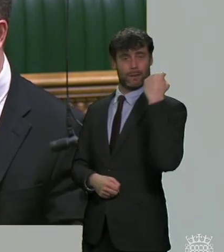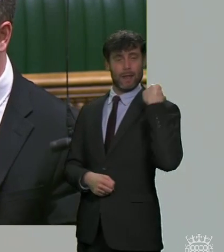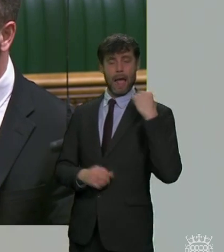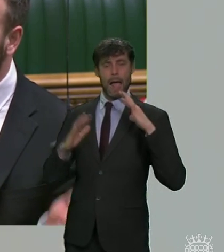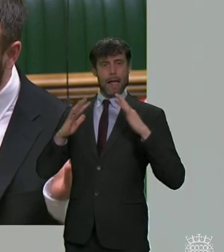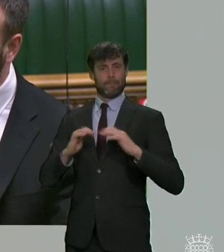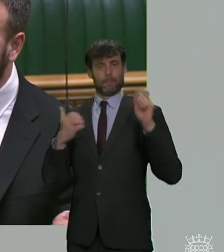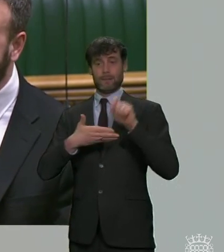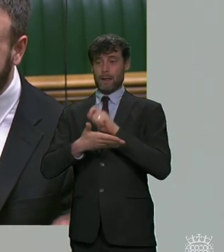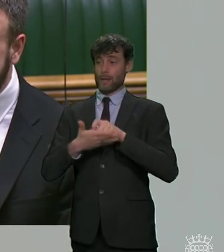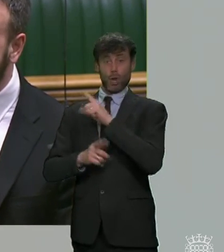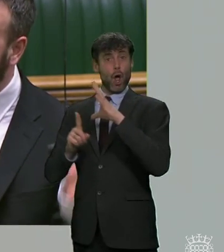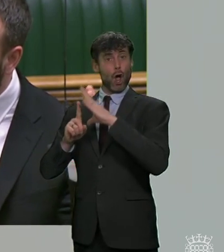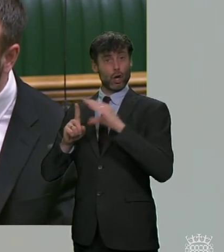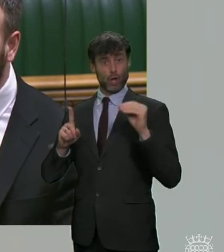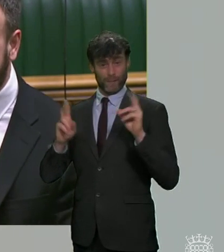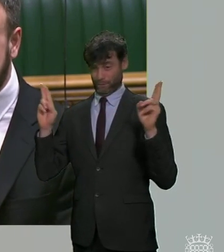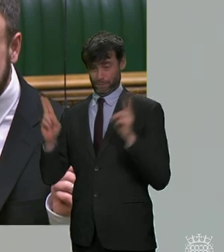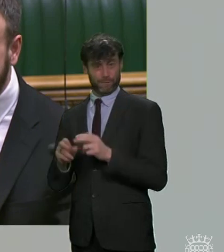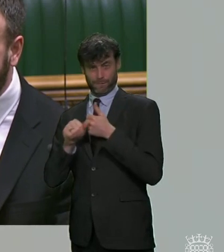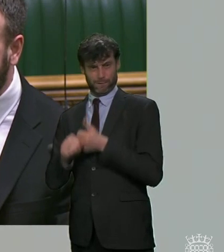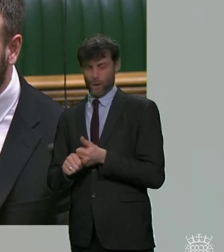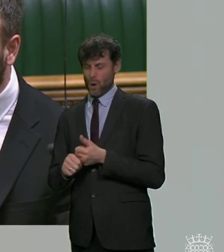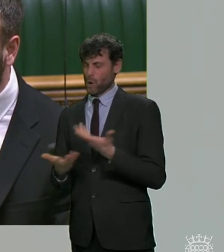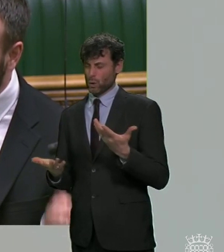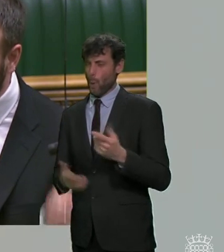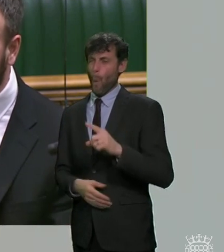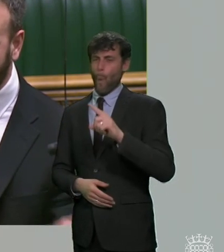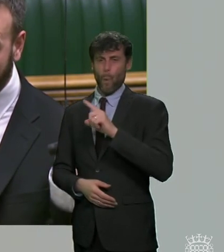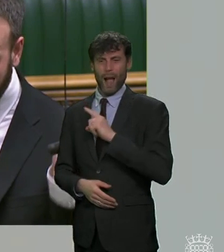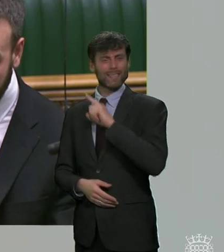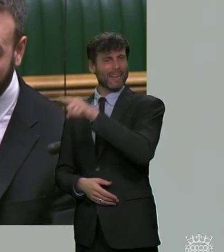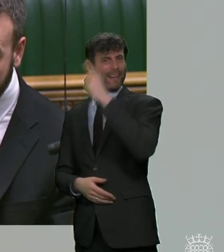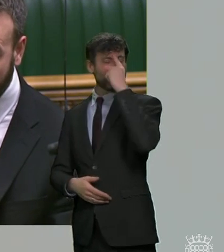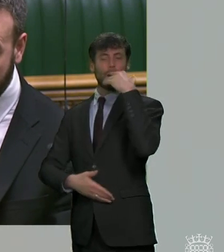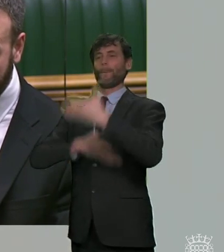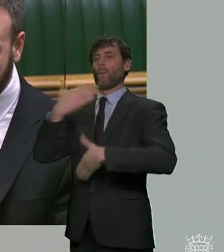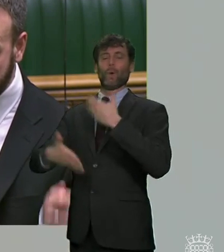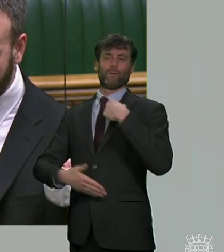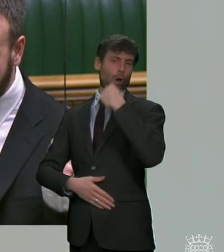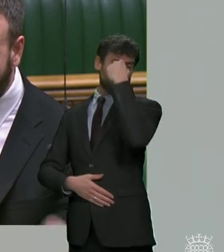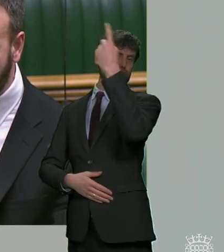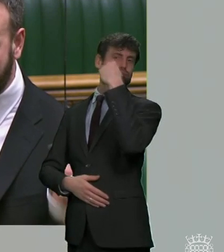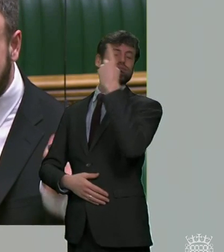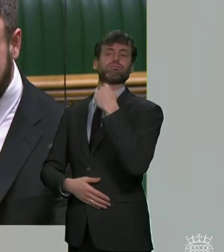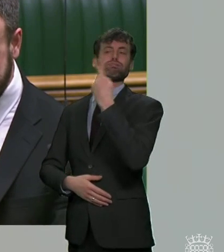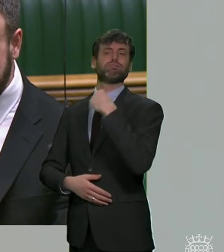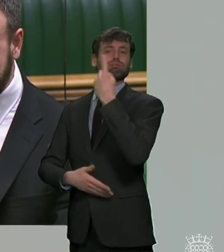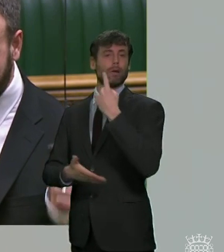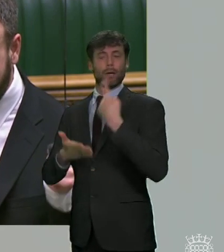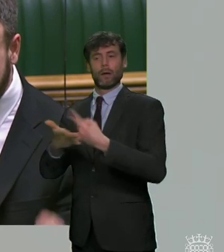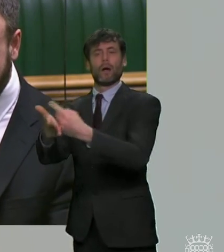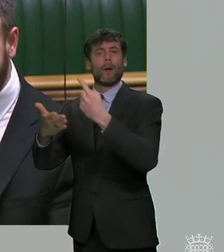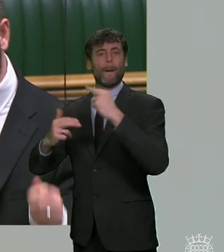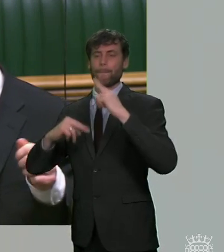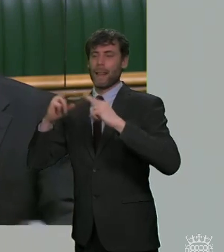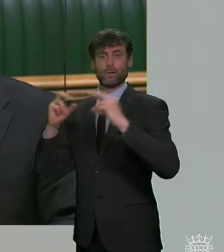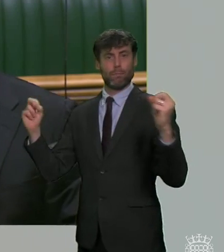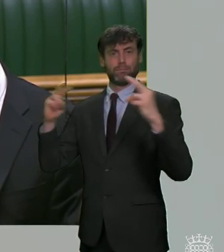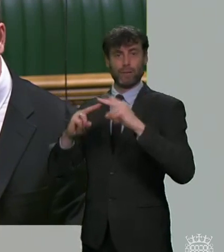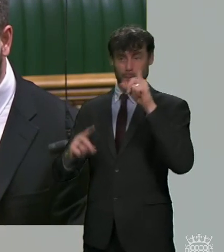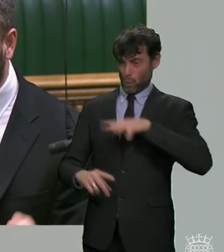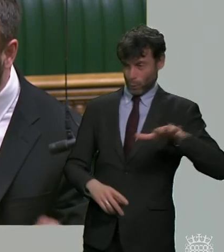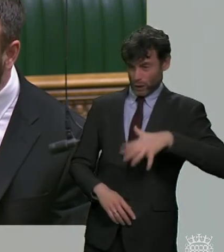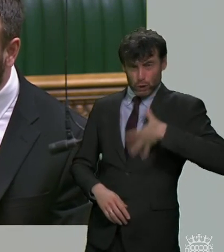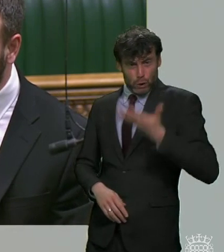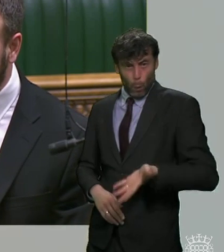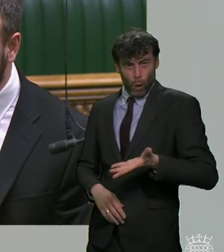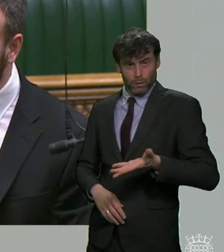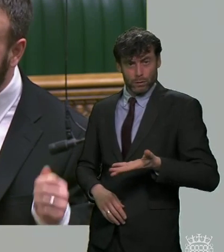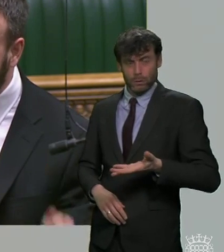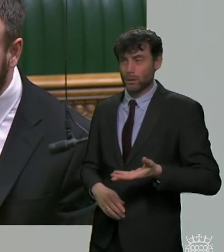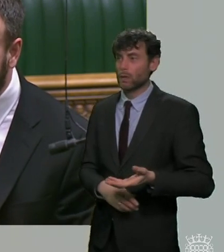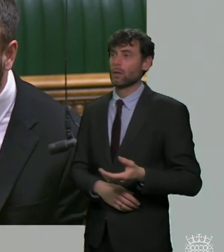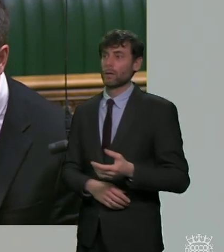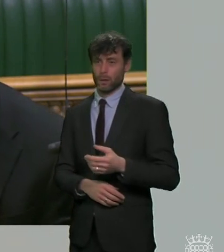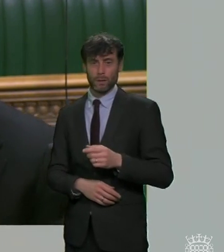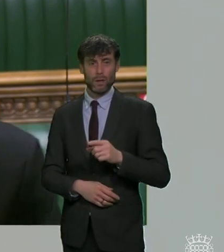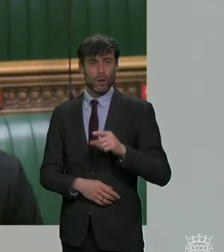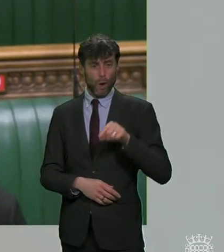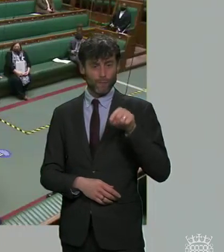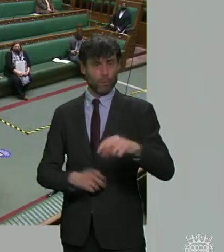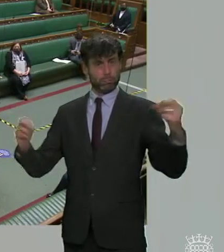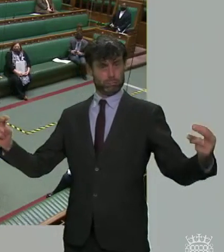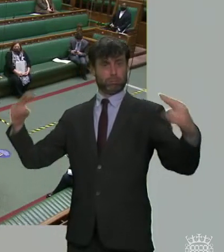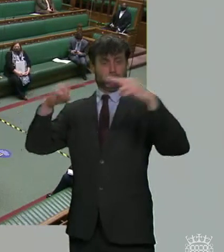What mandate does he think he has to override the democratically elected people of Northern Ireland to impose a bridge that goes through miles of unexploded munitions and radioactive waste?